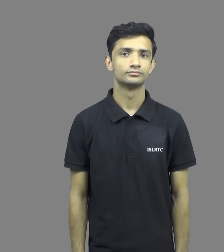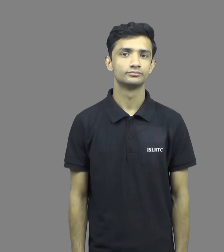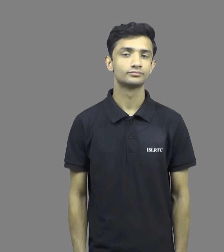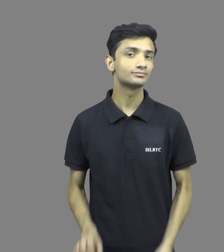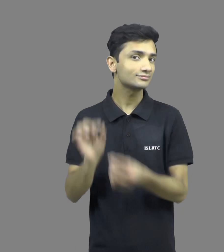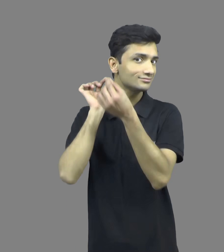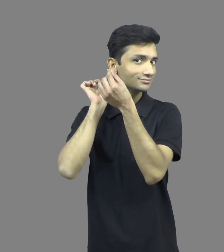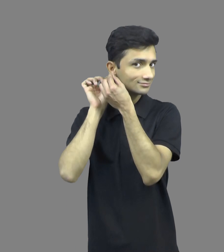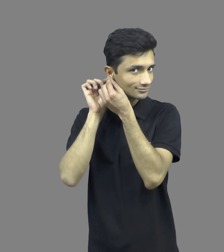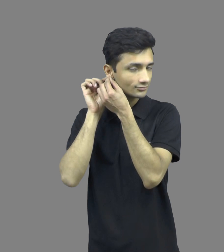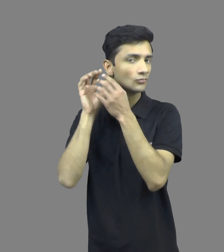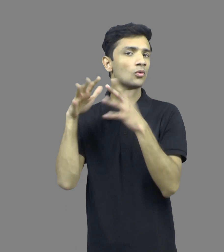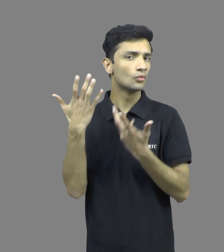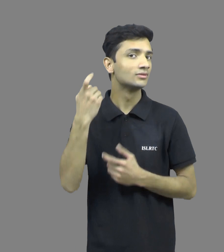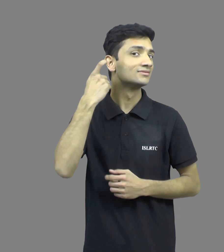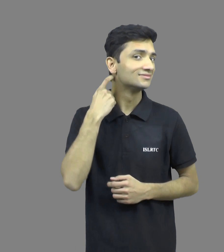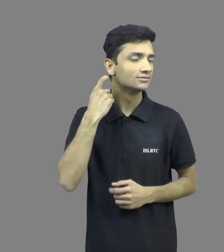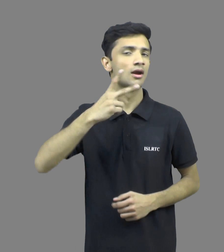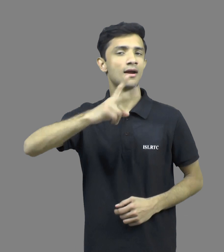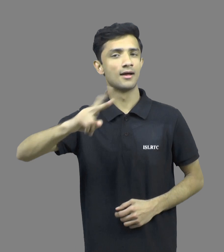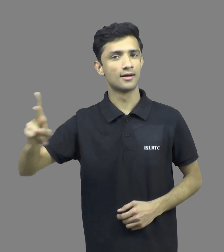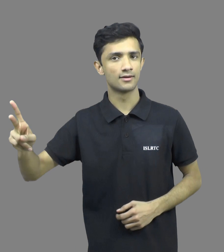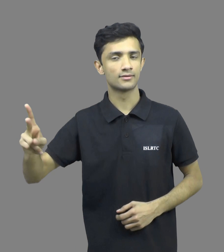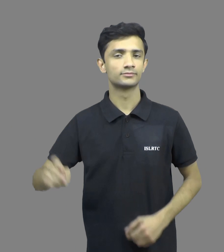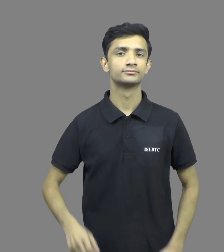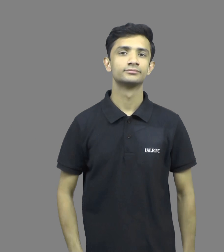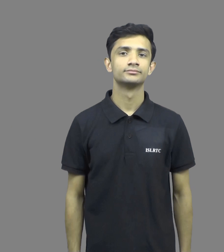Earrings